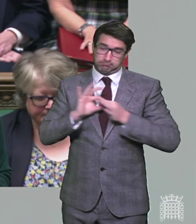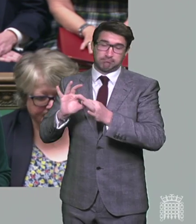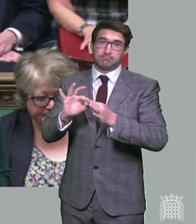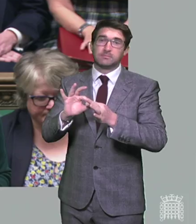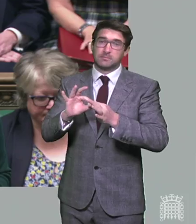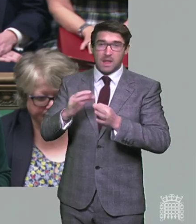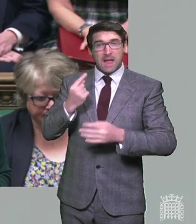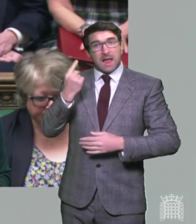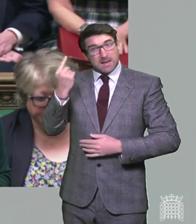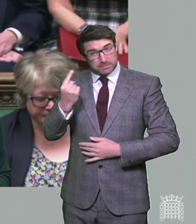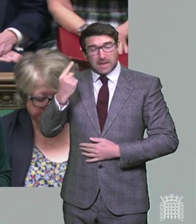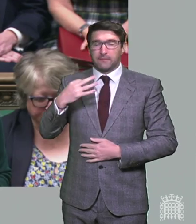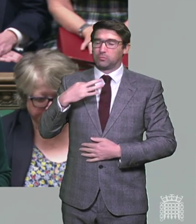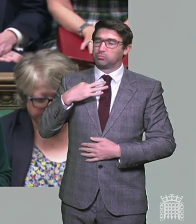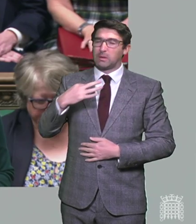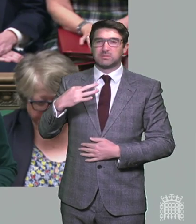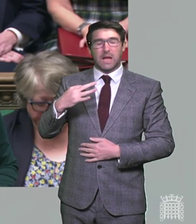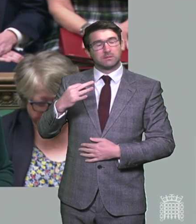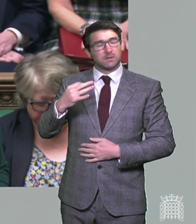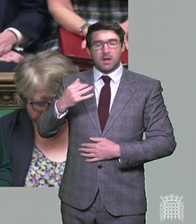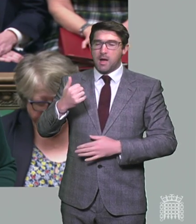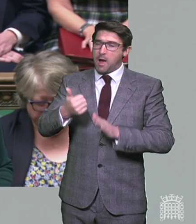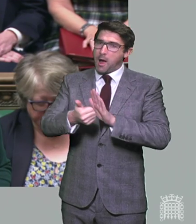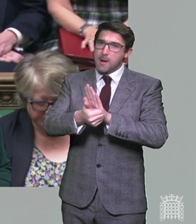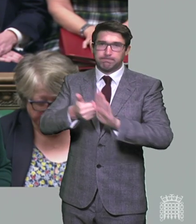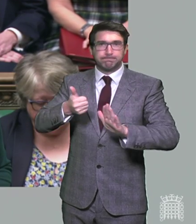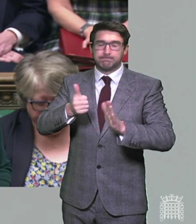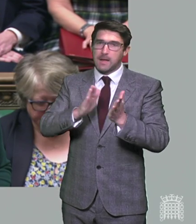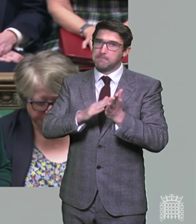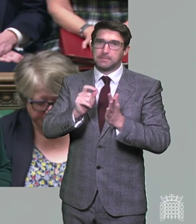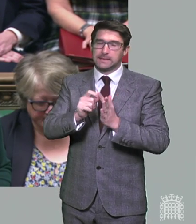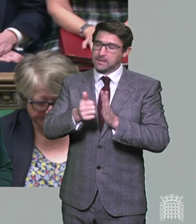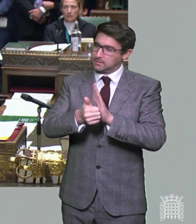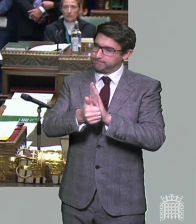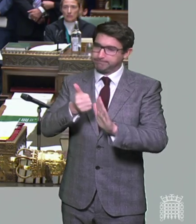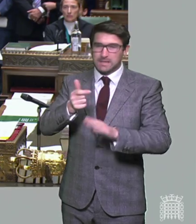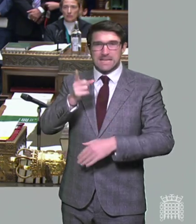He represented the best of Parliament as a devoted champion of his constituency.